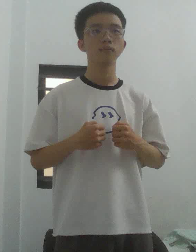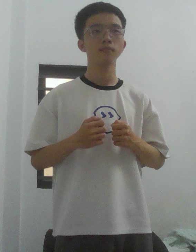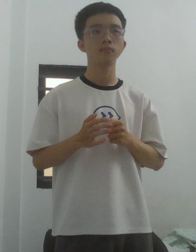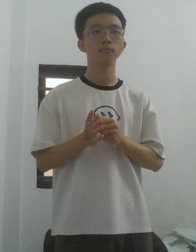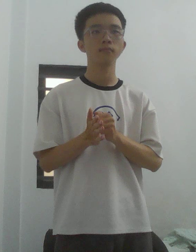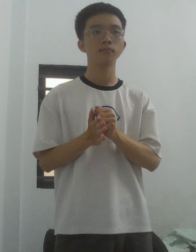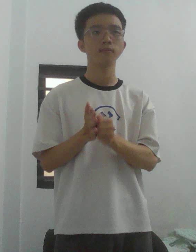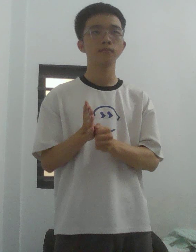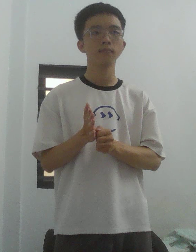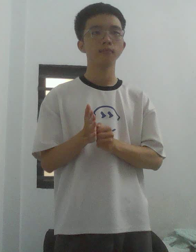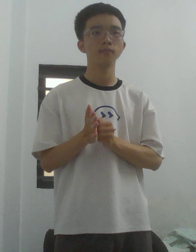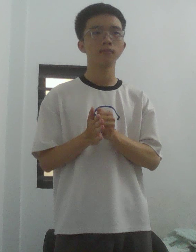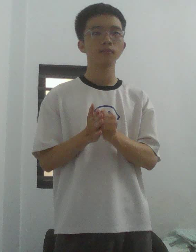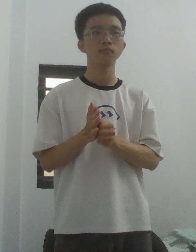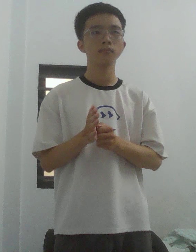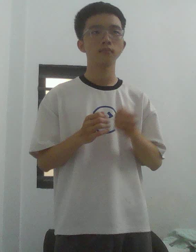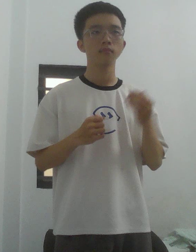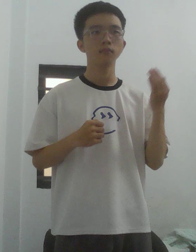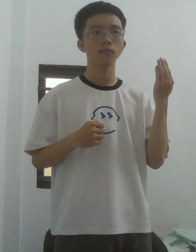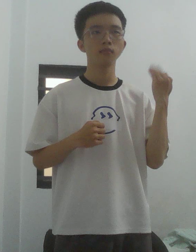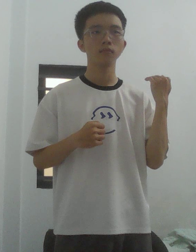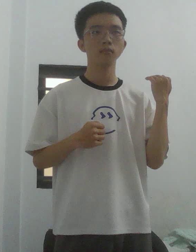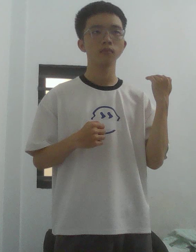thang truoc